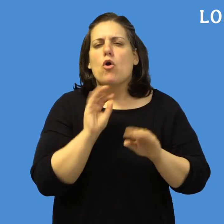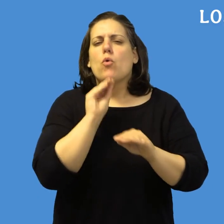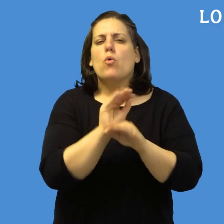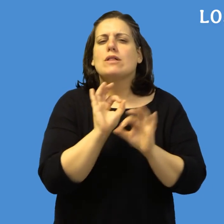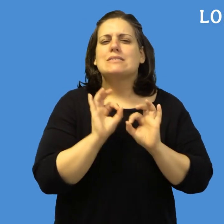cuidar